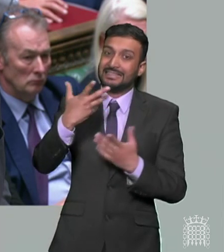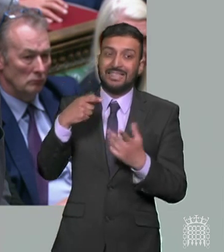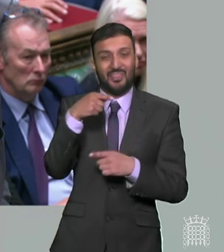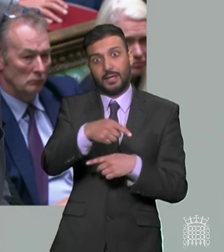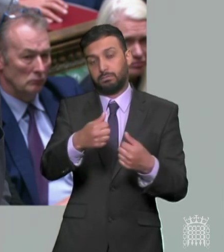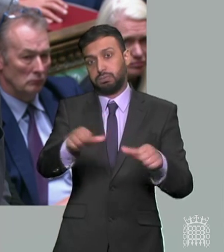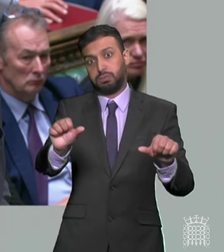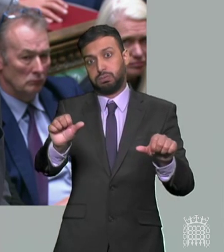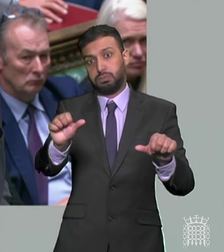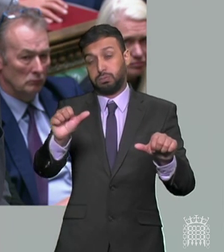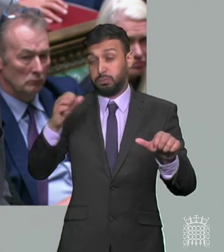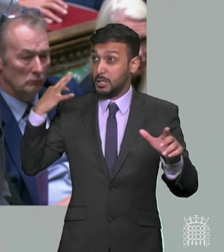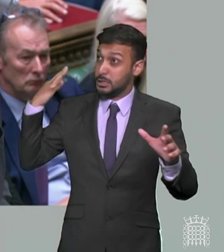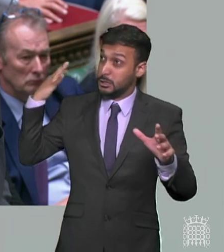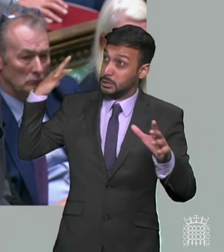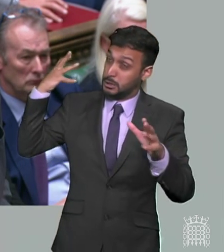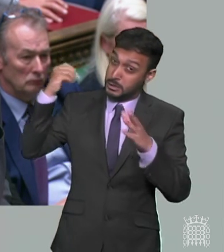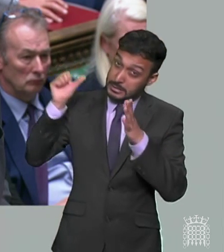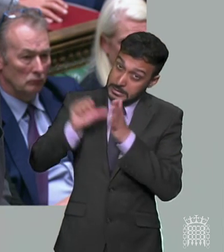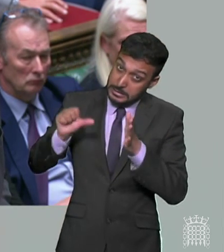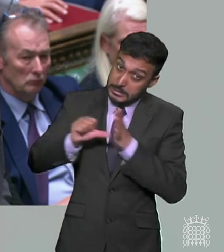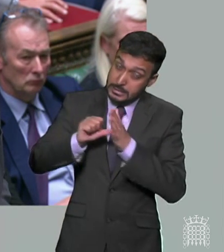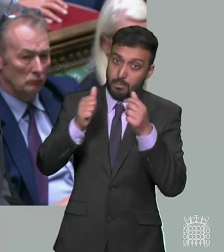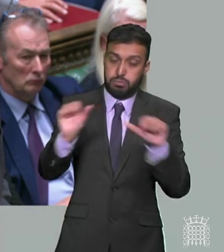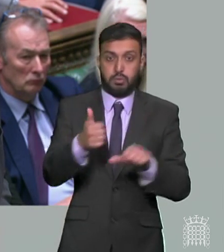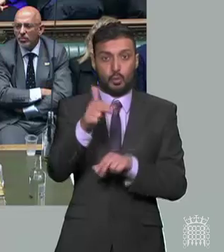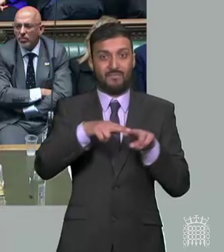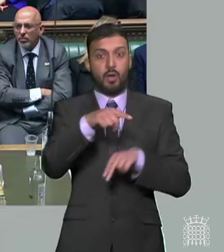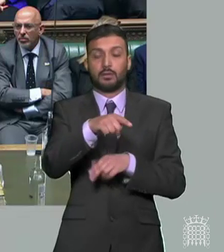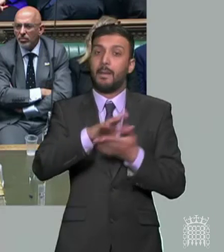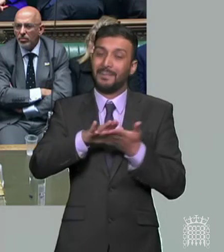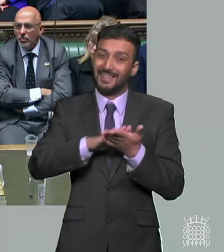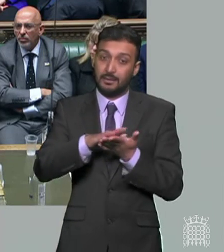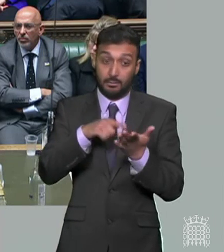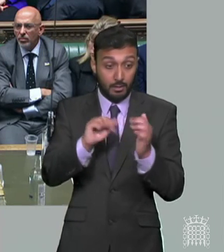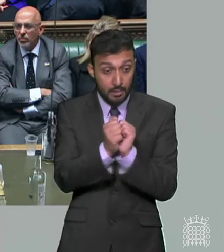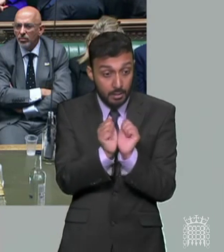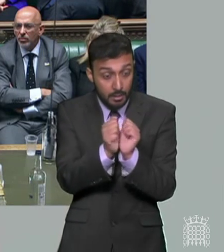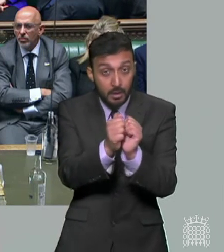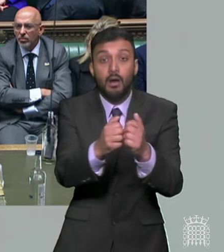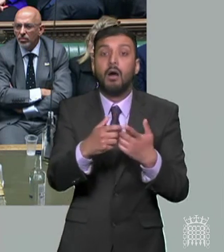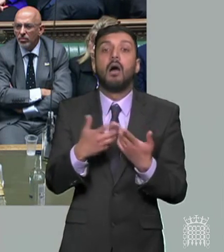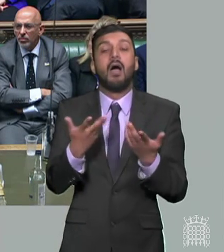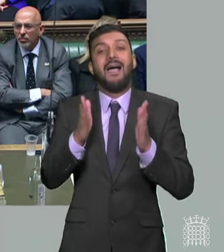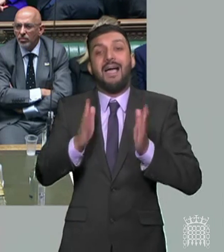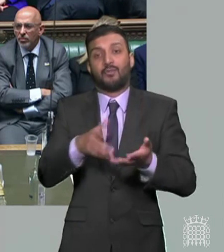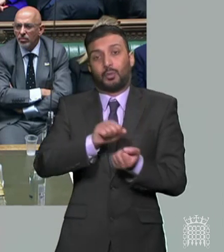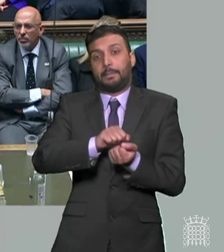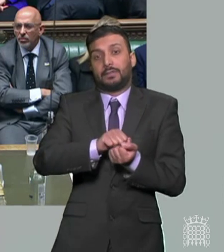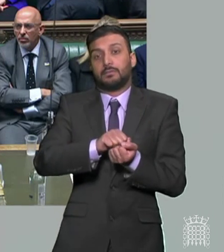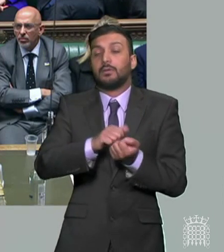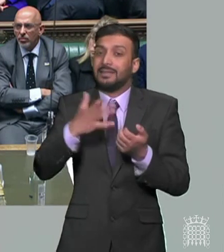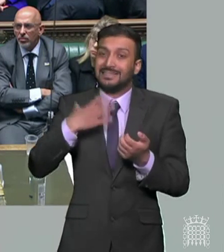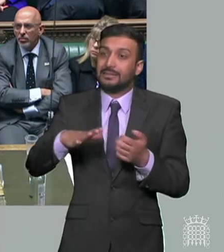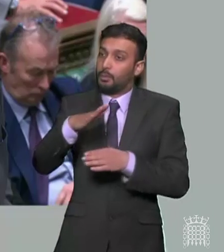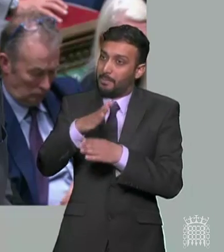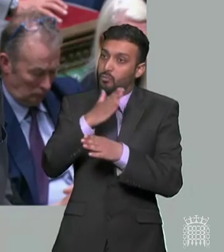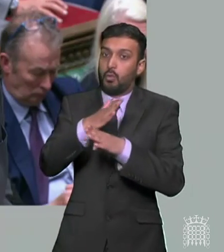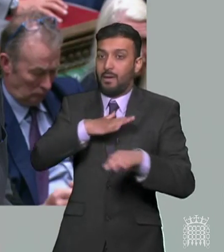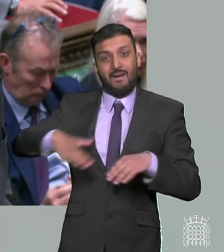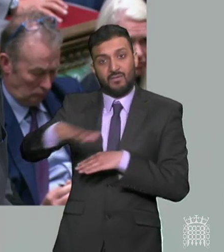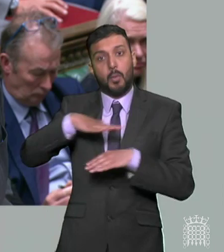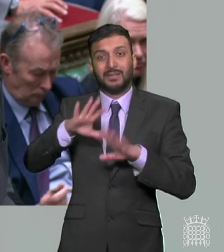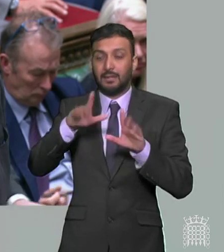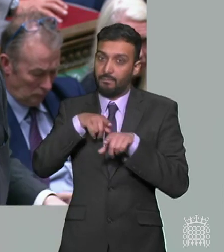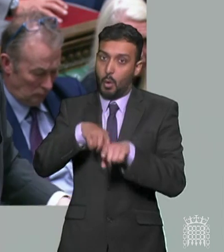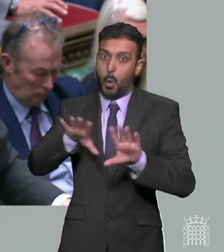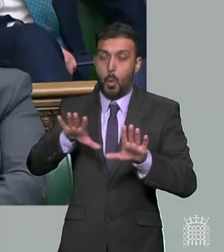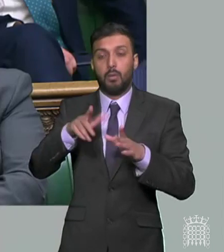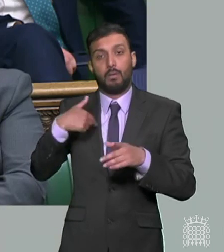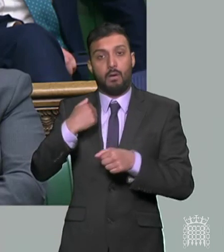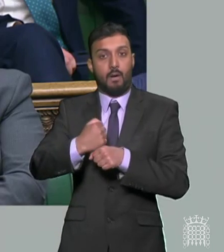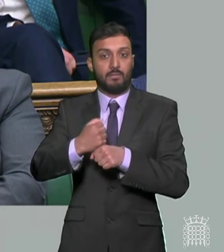It is vital for the protocol—or the arrangements that we have in Northern Ireland—to command the support of all sides, and that is what this Government will undertake to ensure.